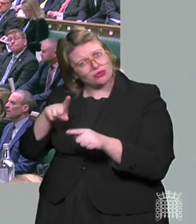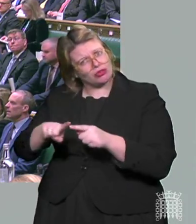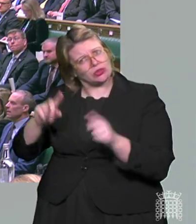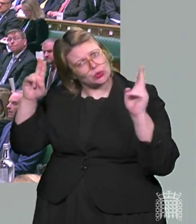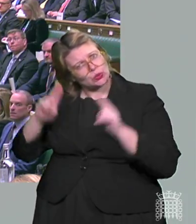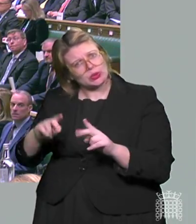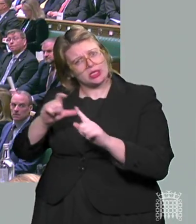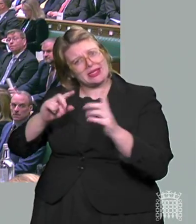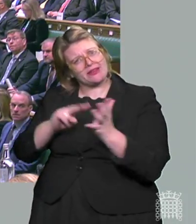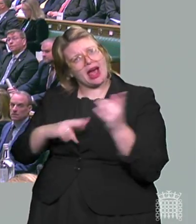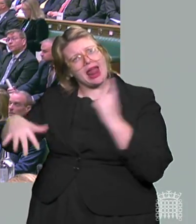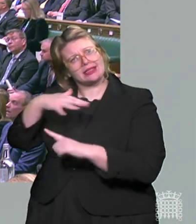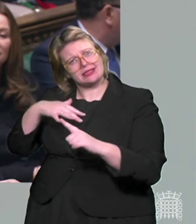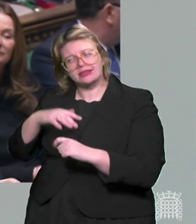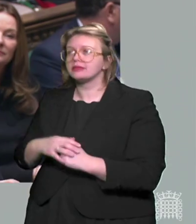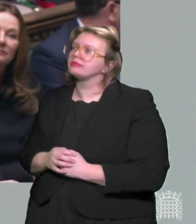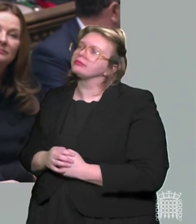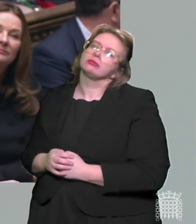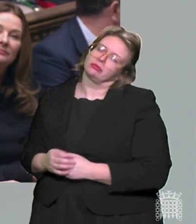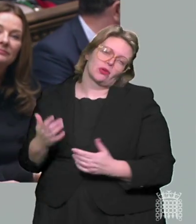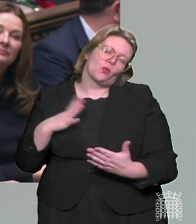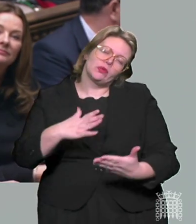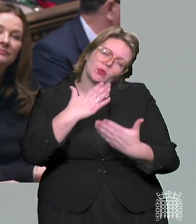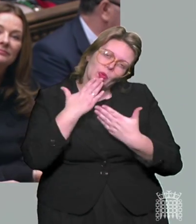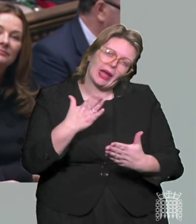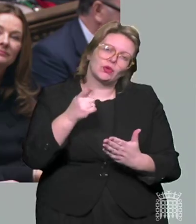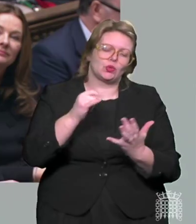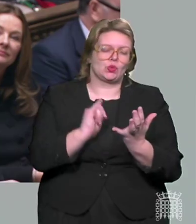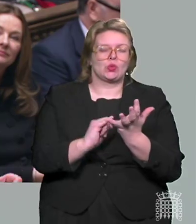The crime of aggression is one of the most significant in international criminal law.